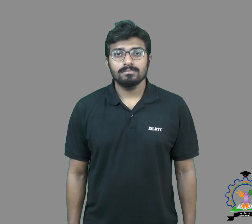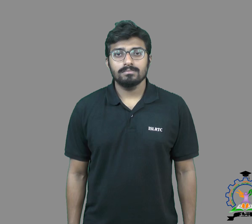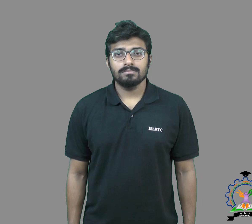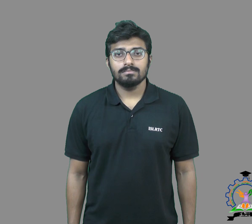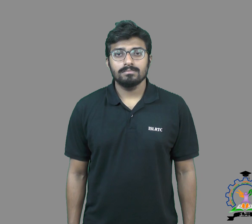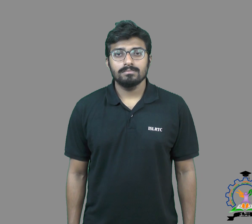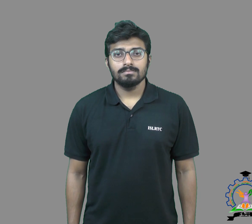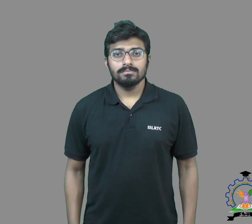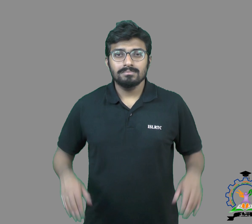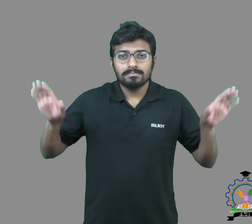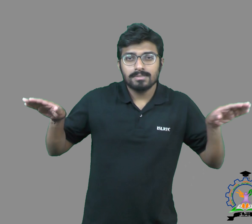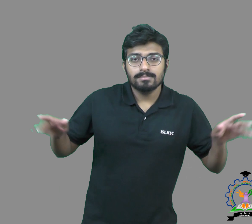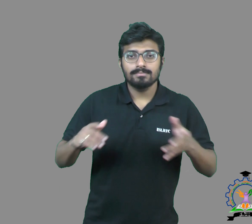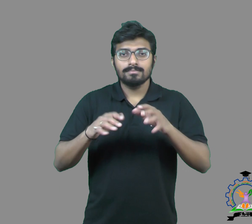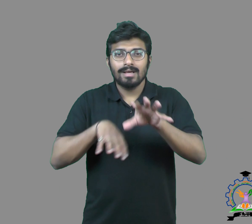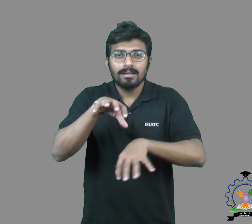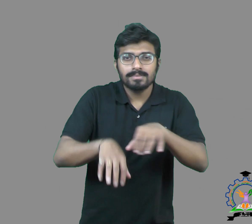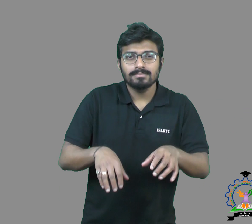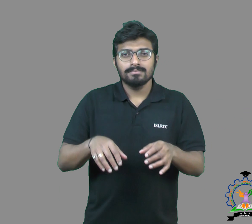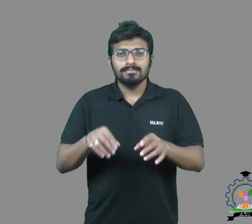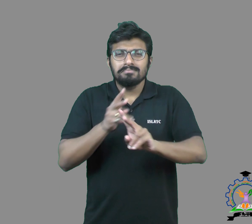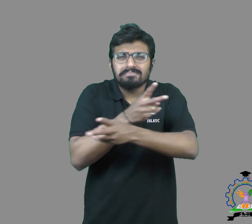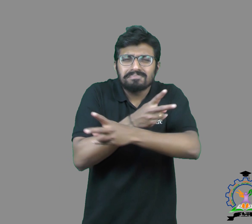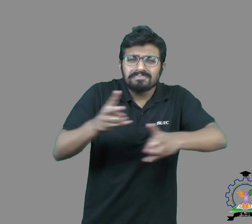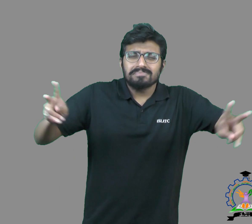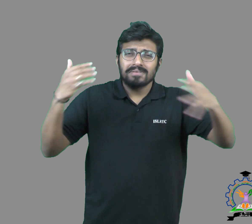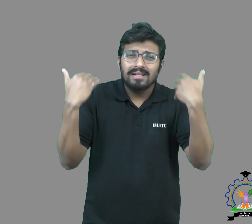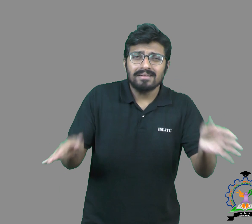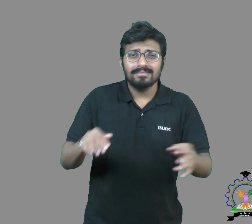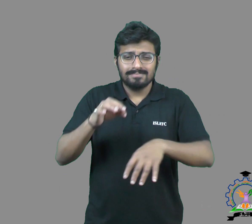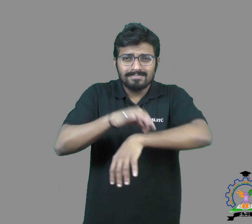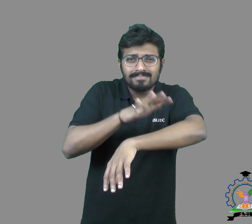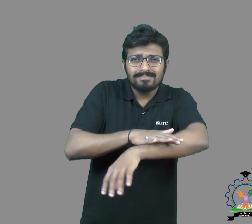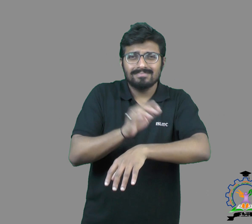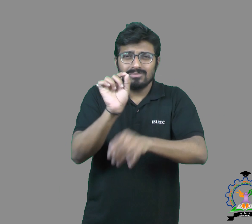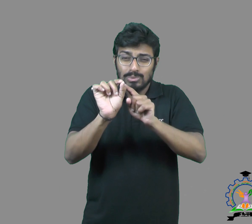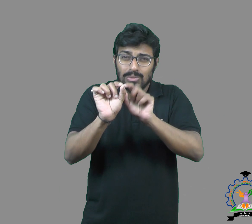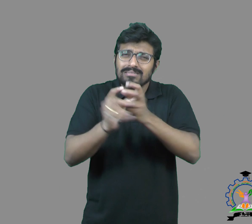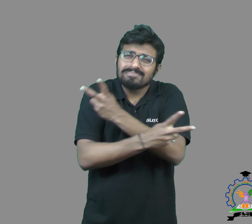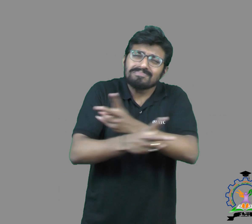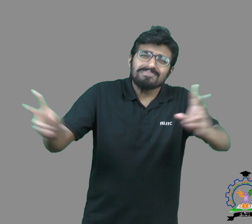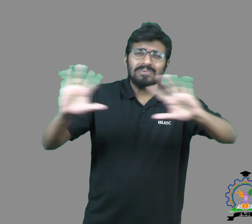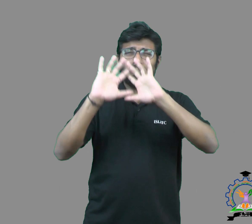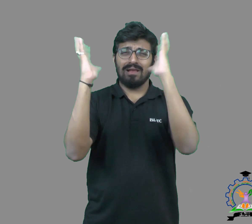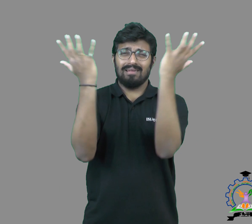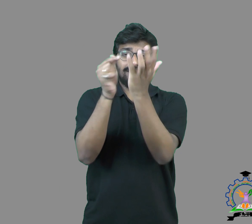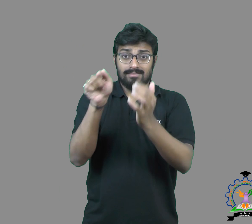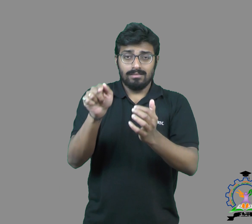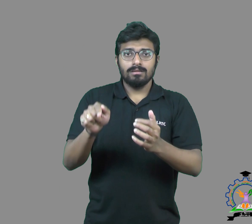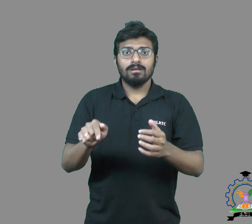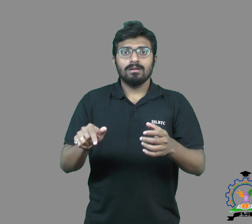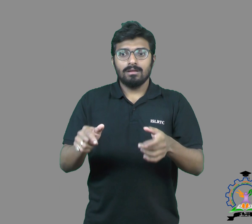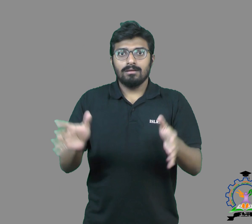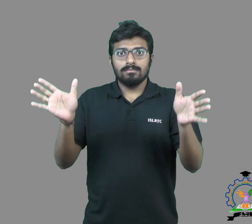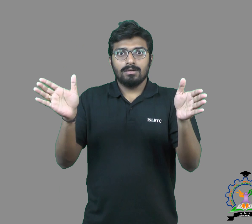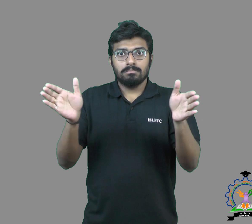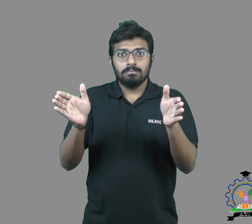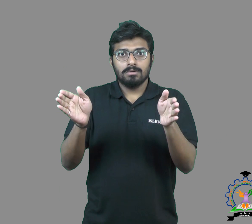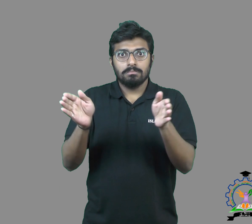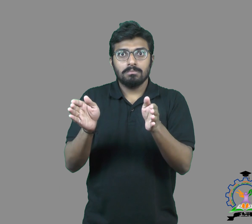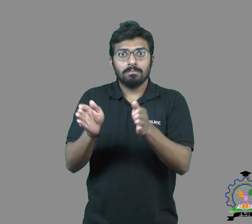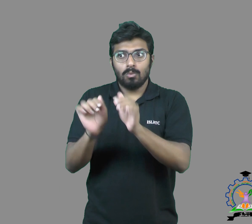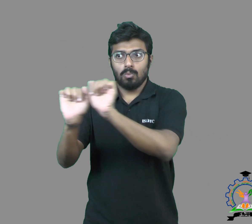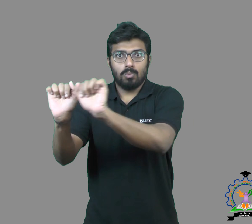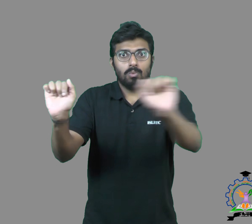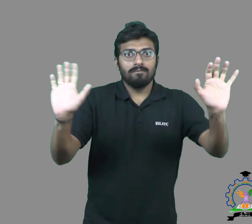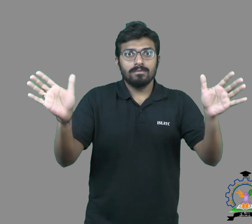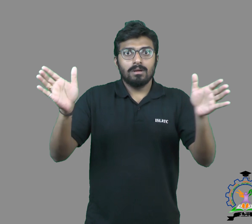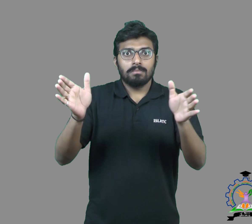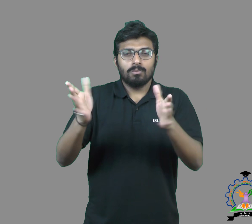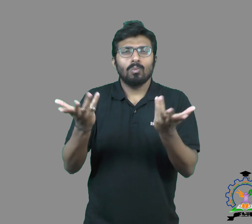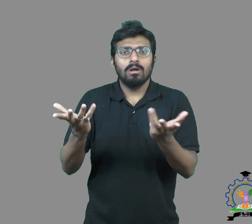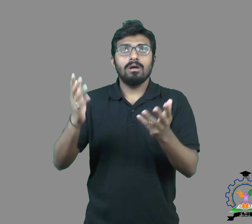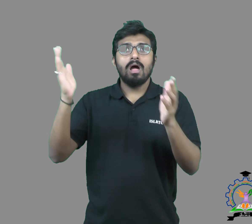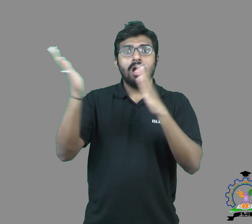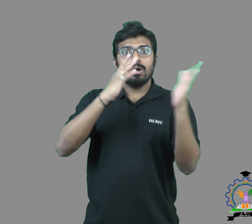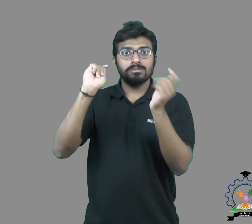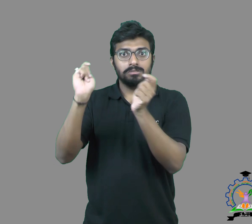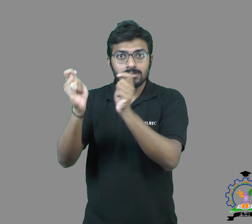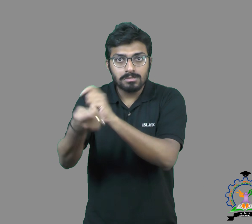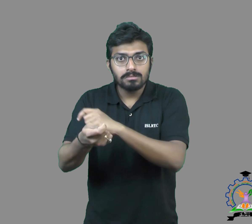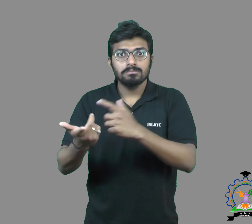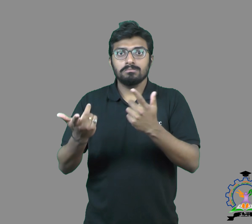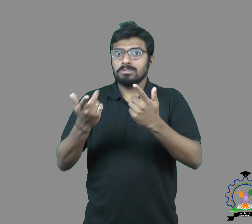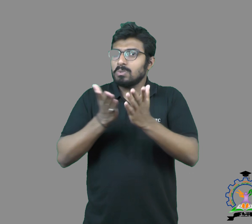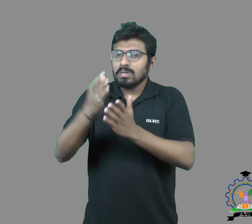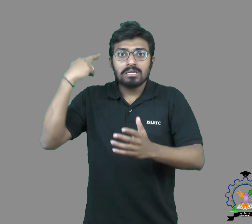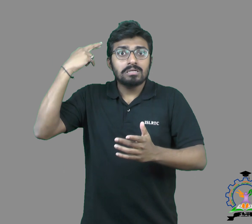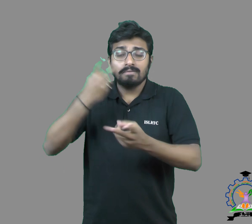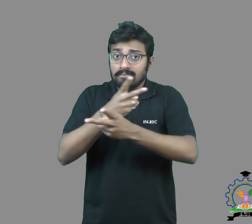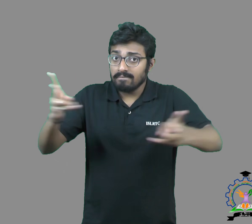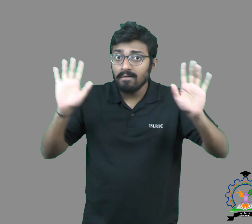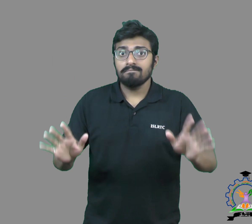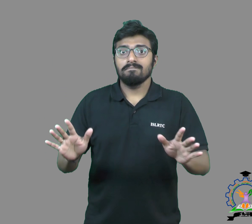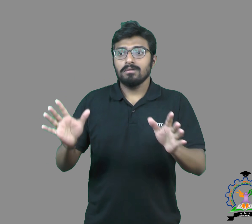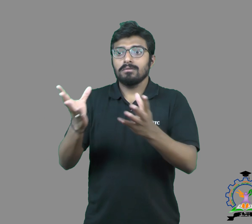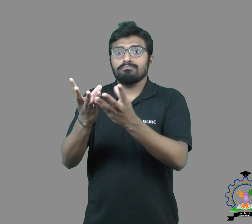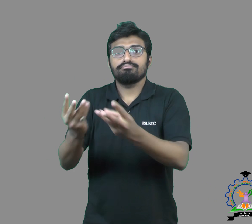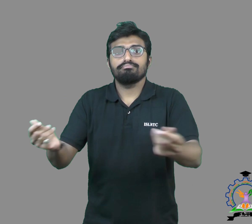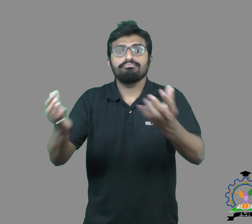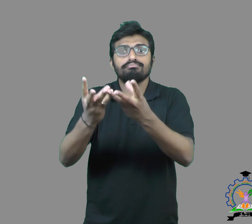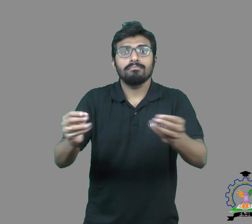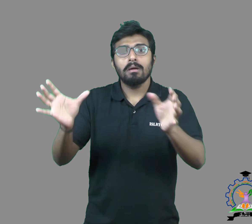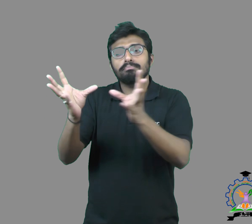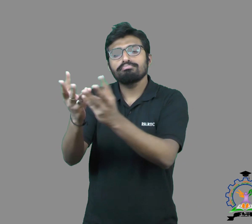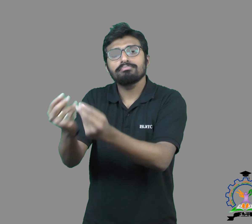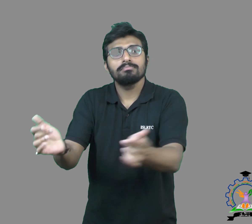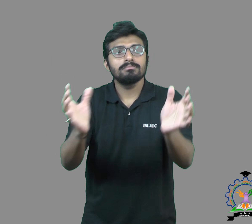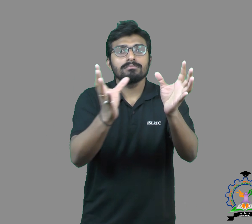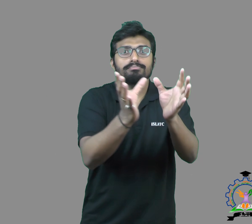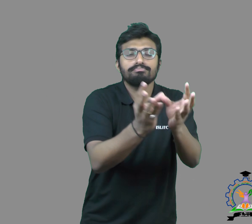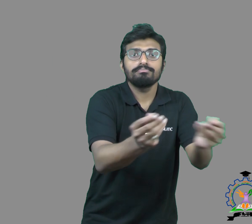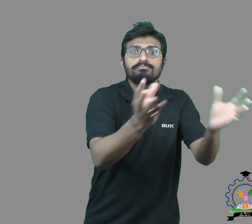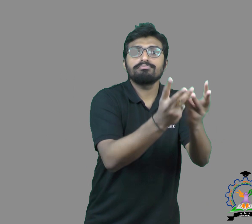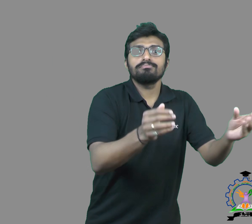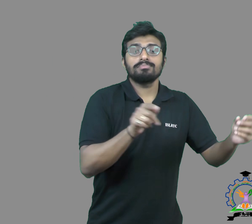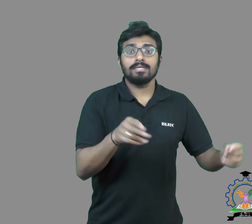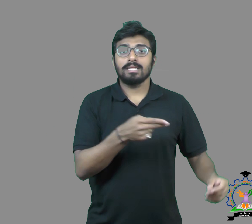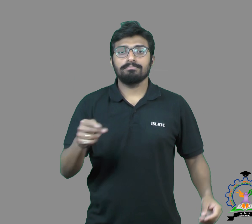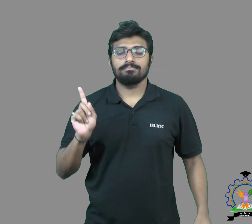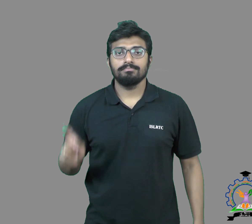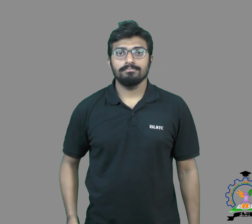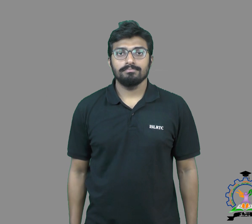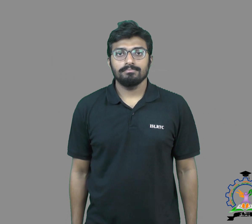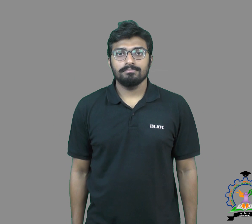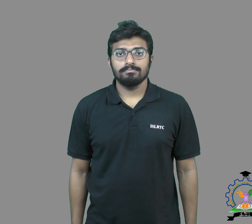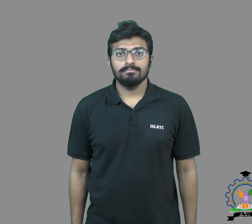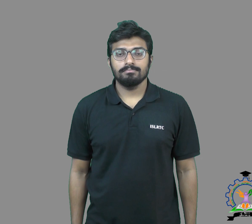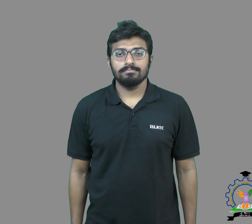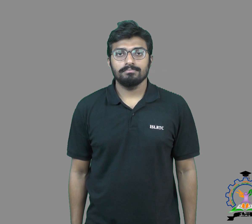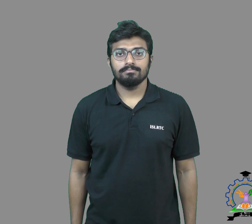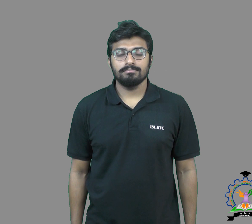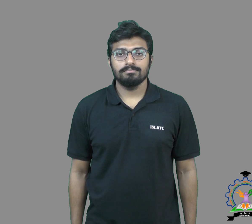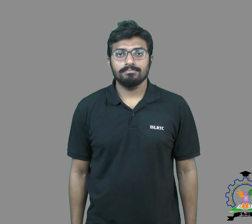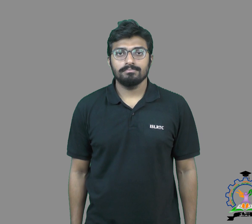Endangered Species